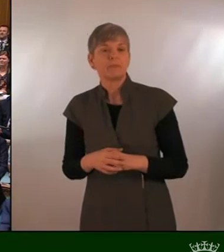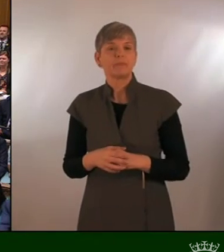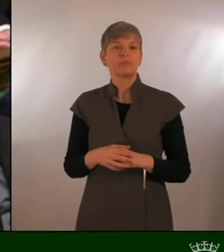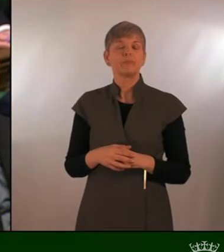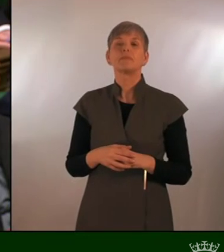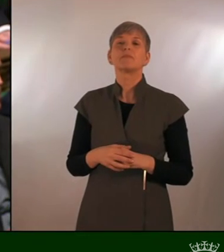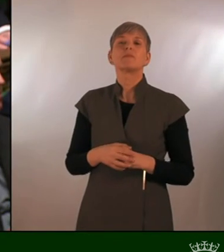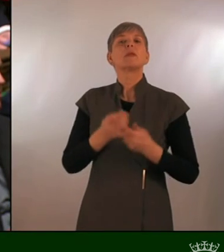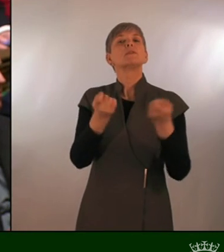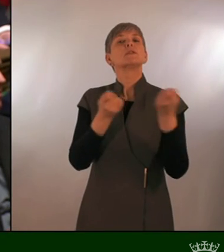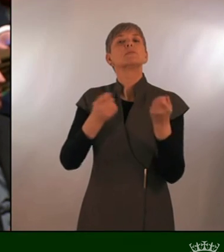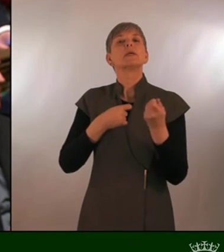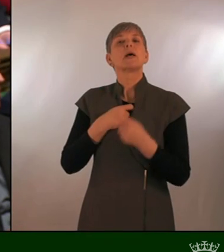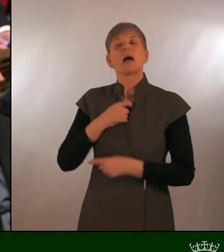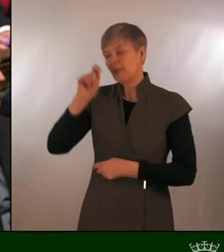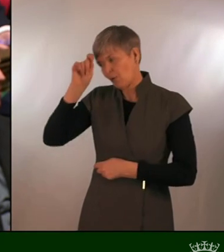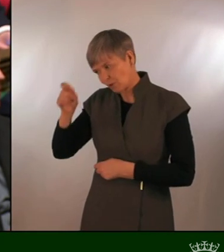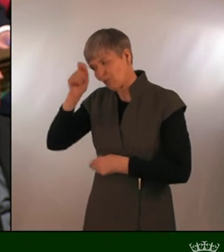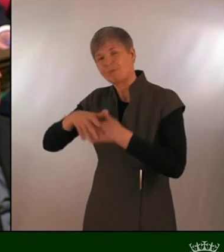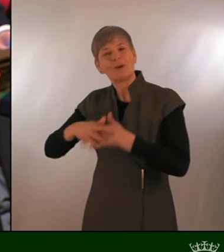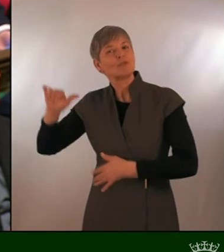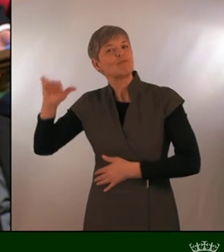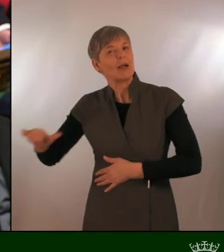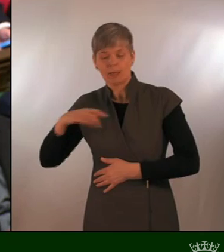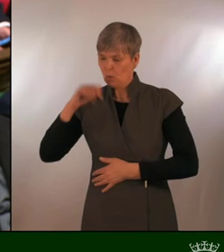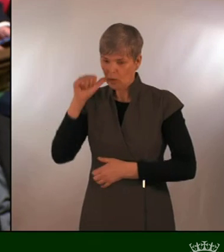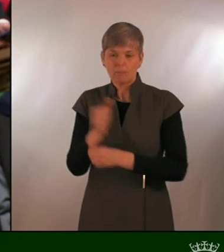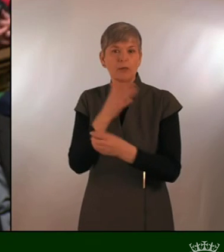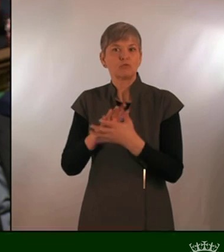My honourable Friend is absolutely right. We will not compromise on animal welfare.